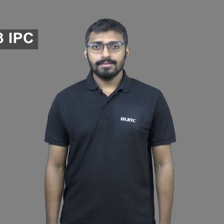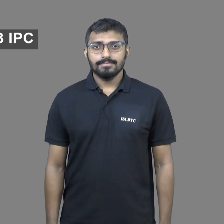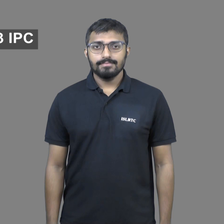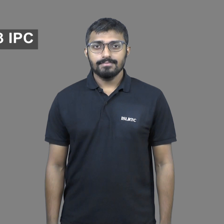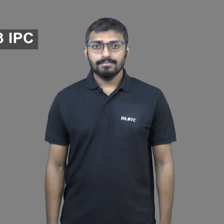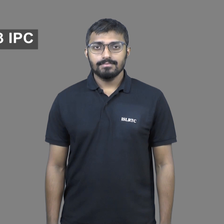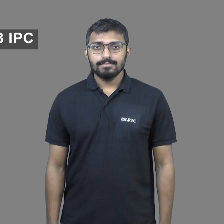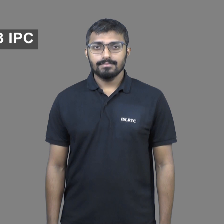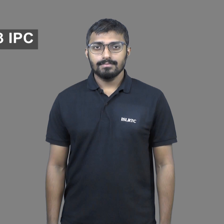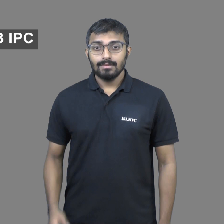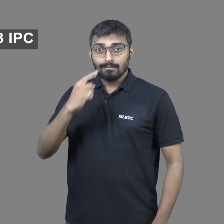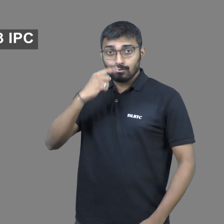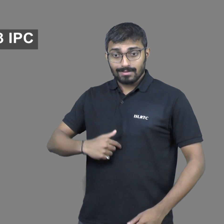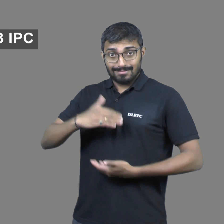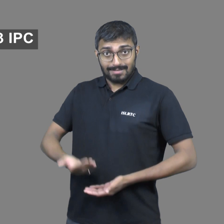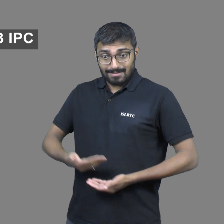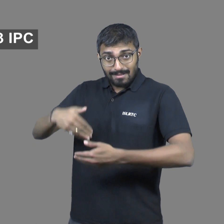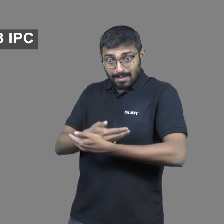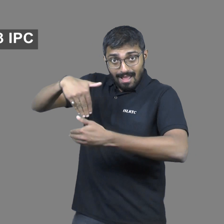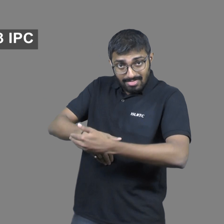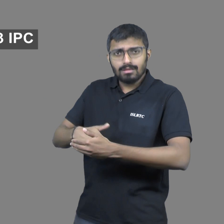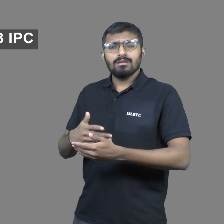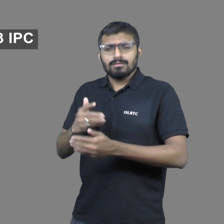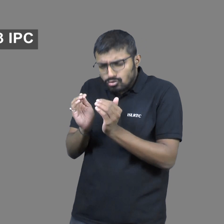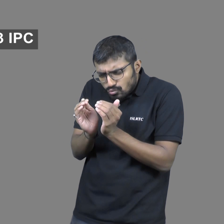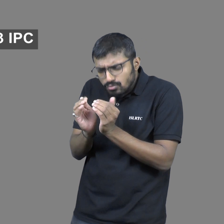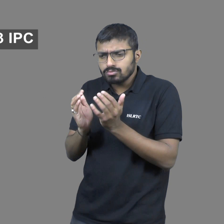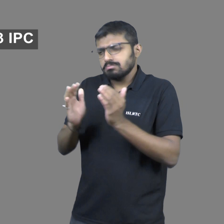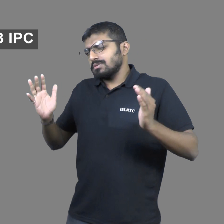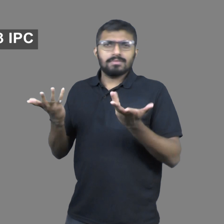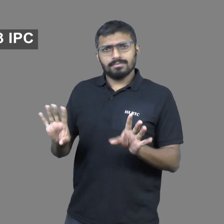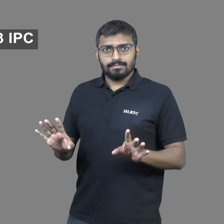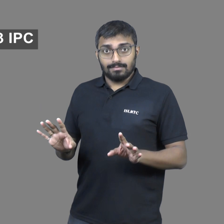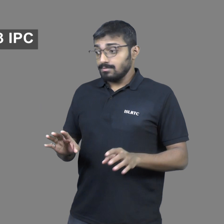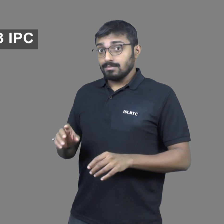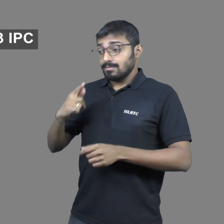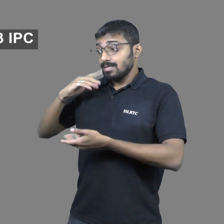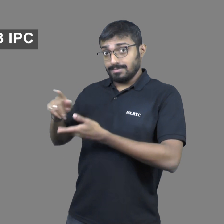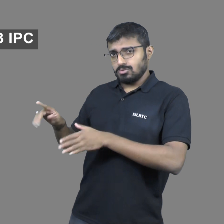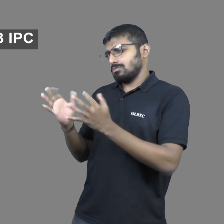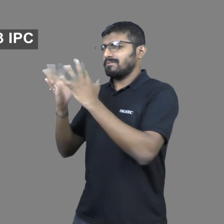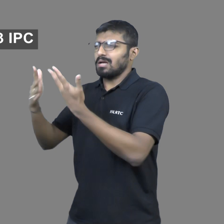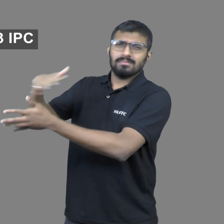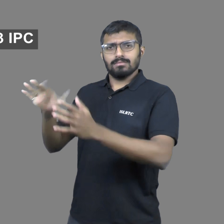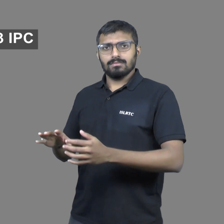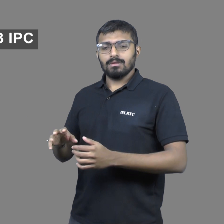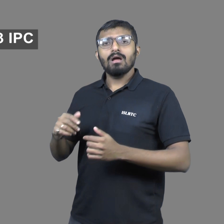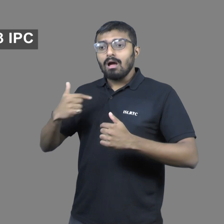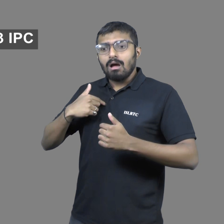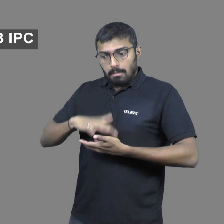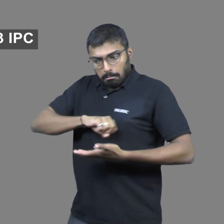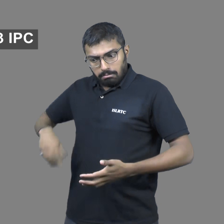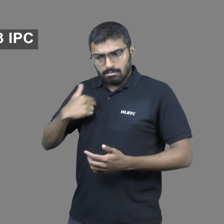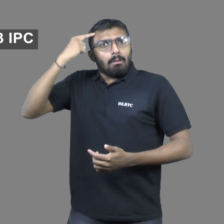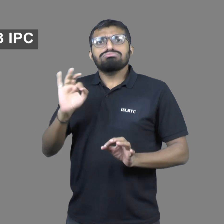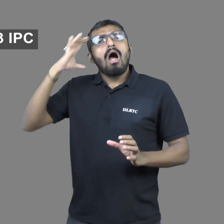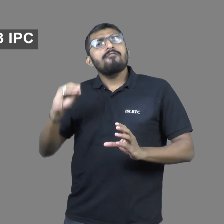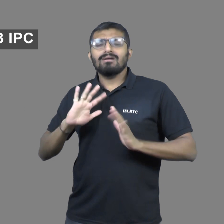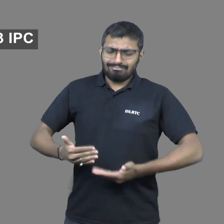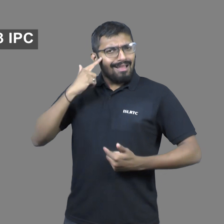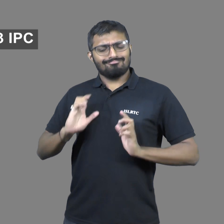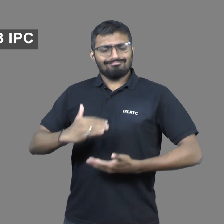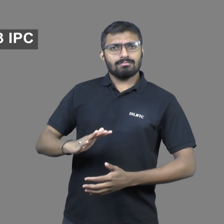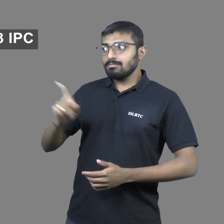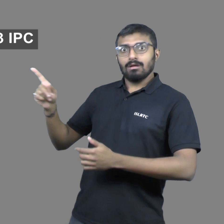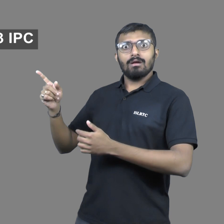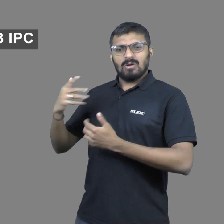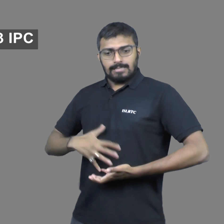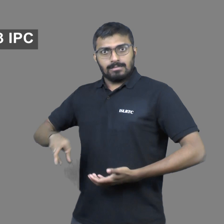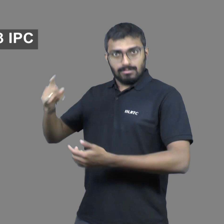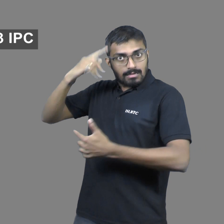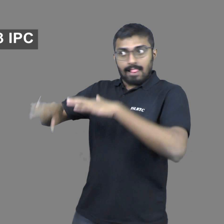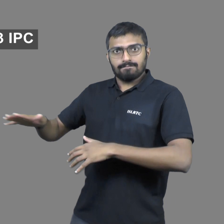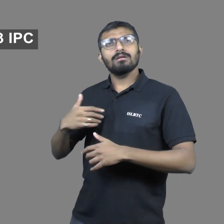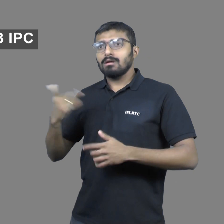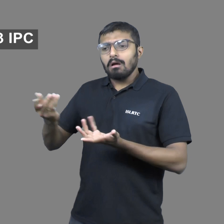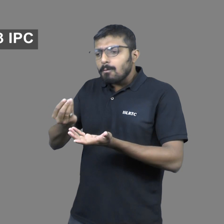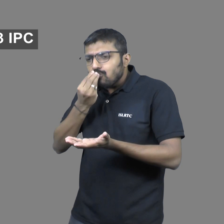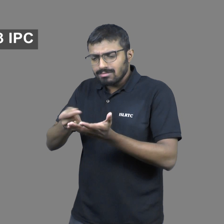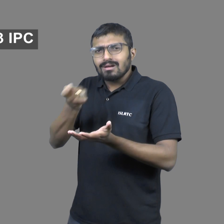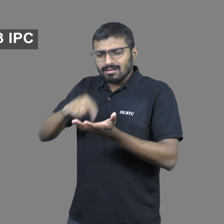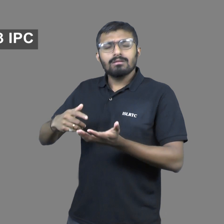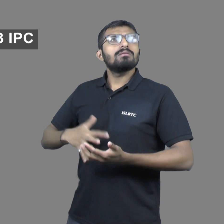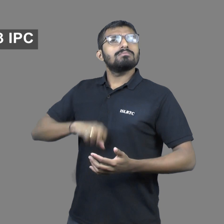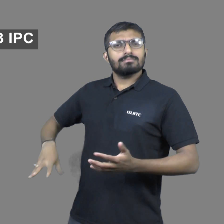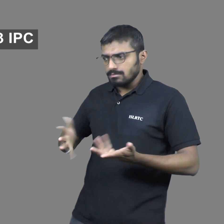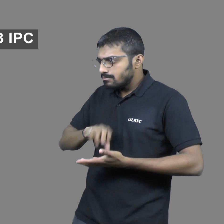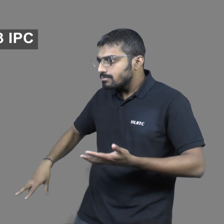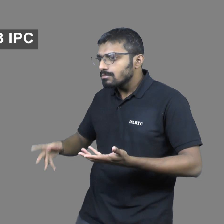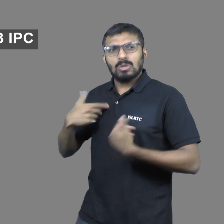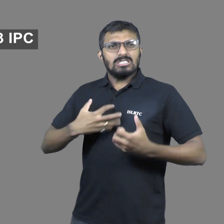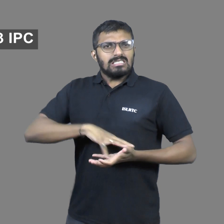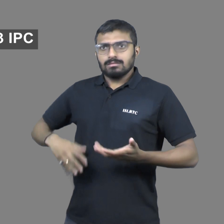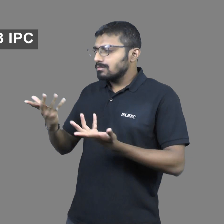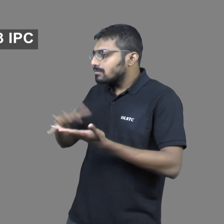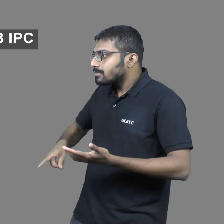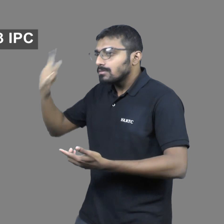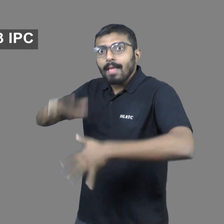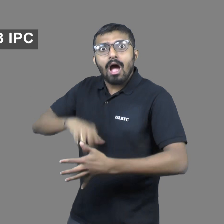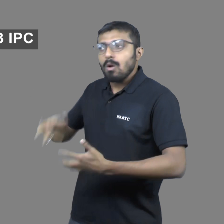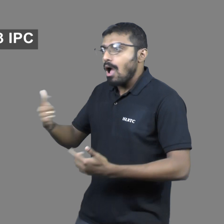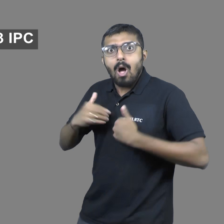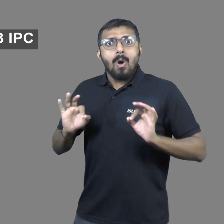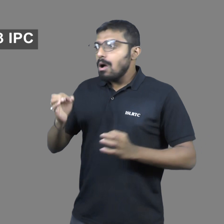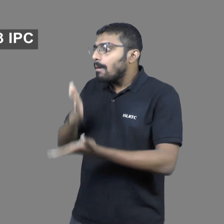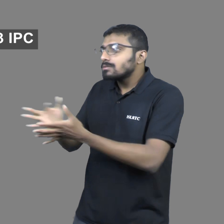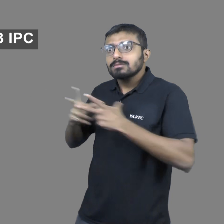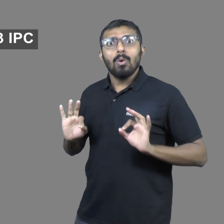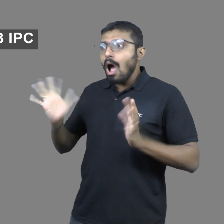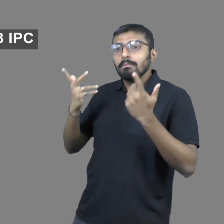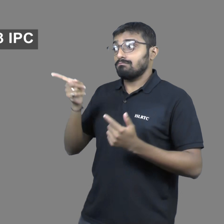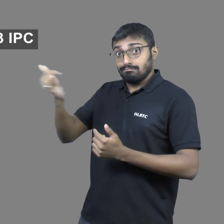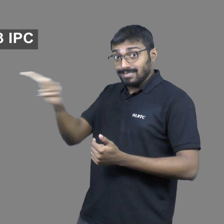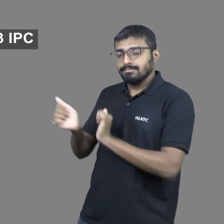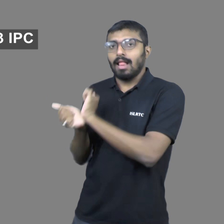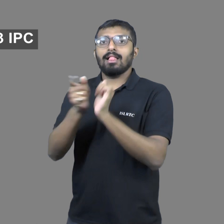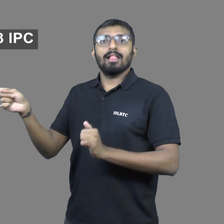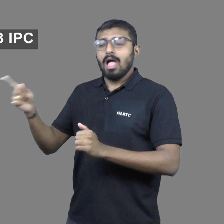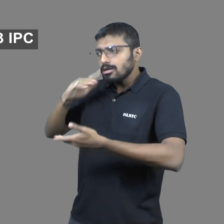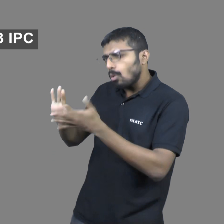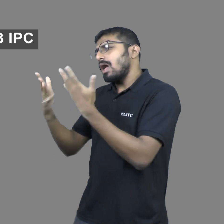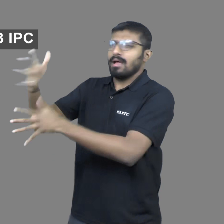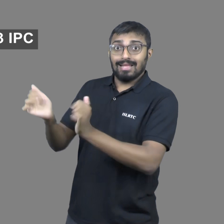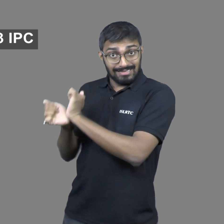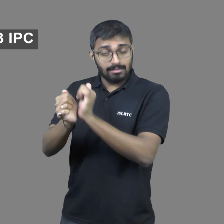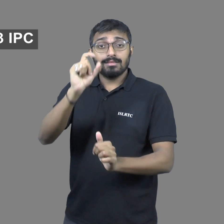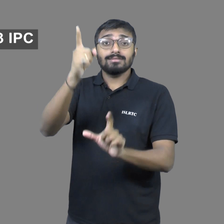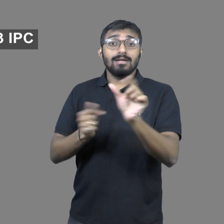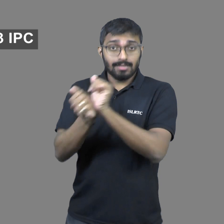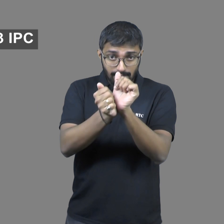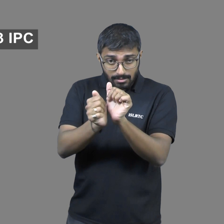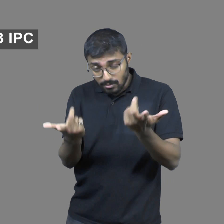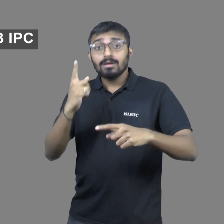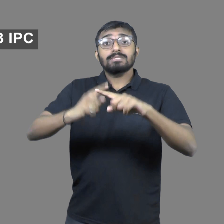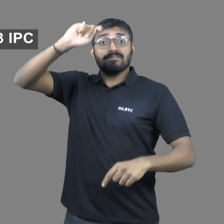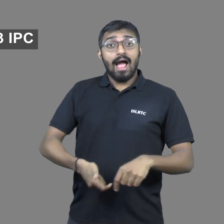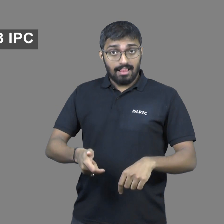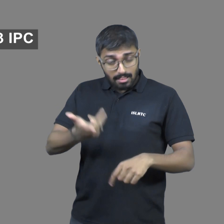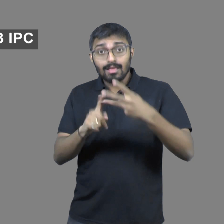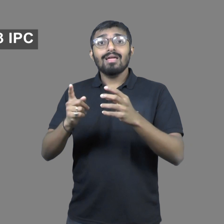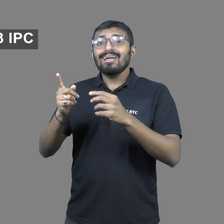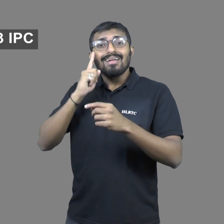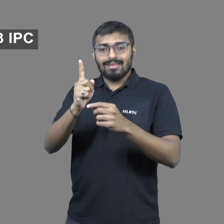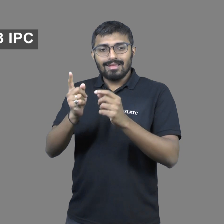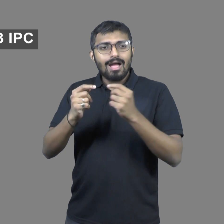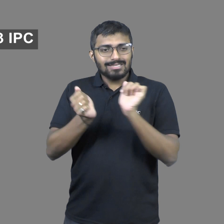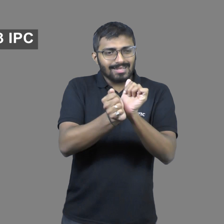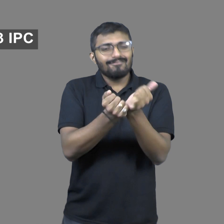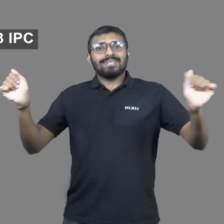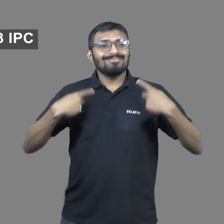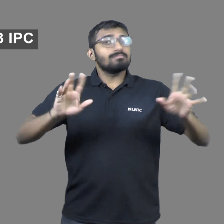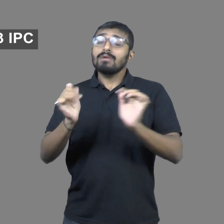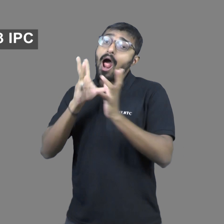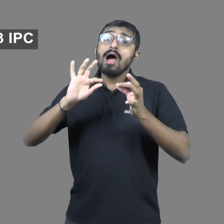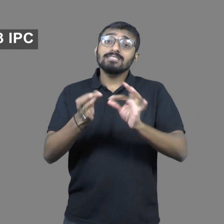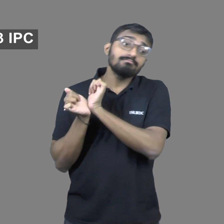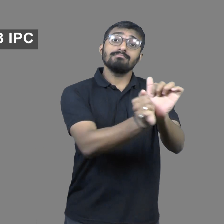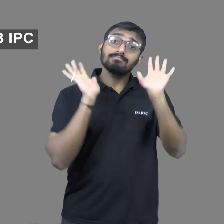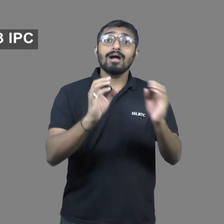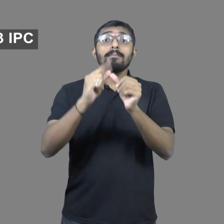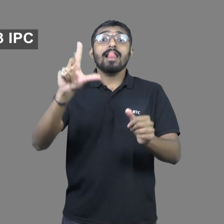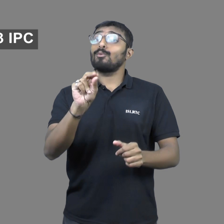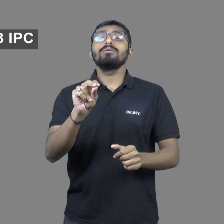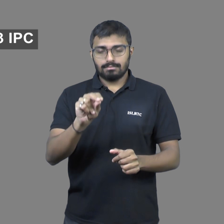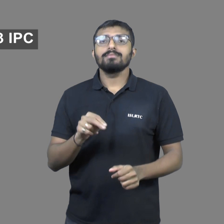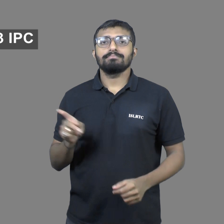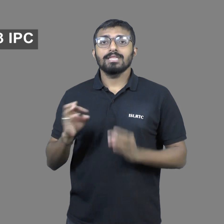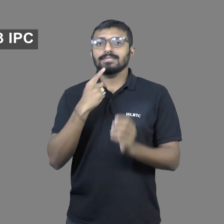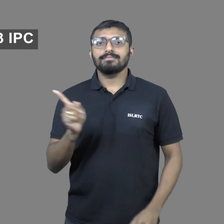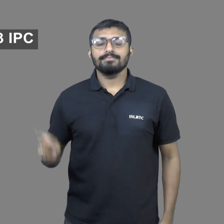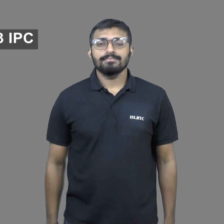Section 313 IPC